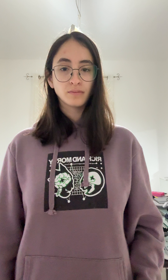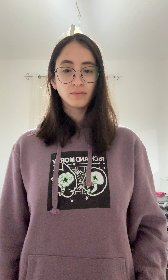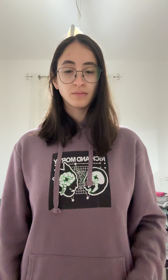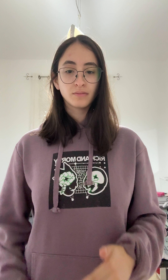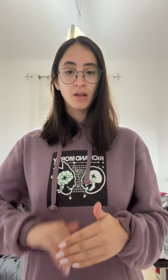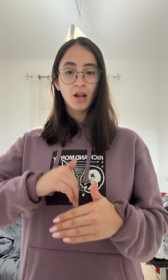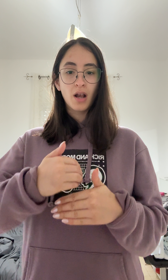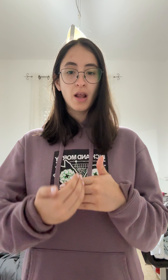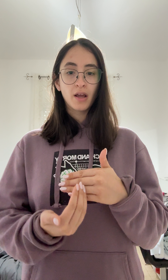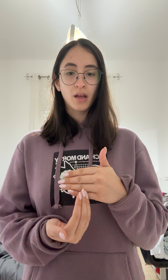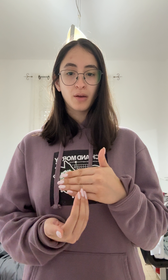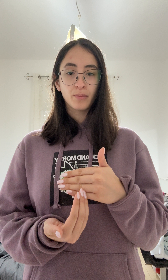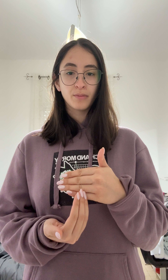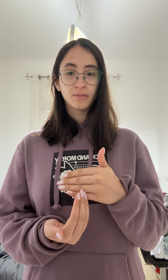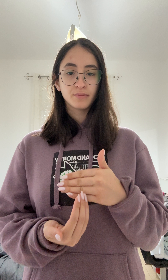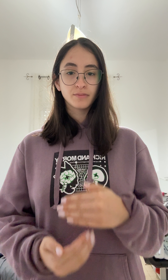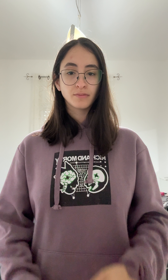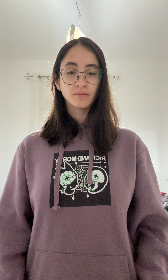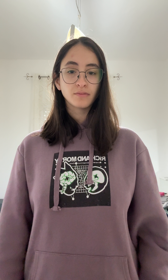לחם